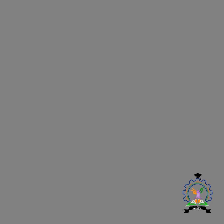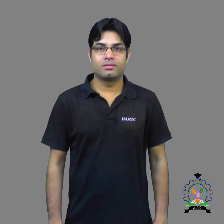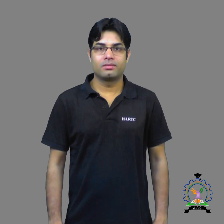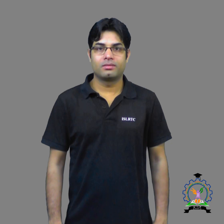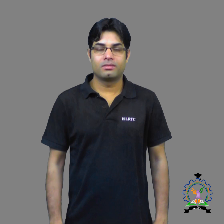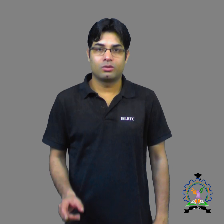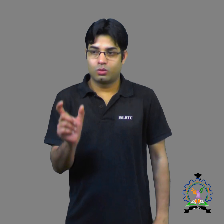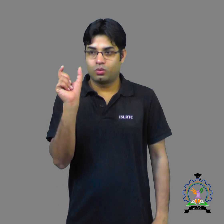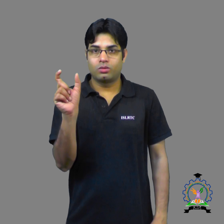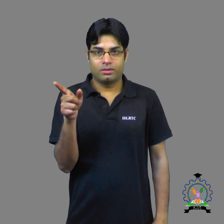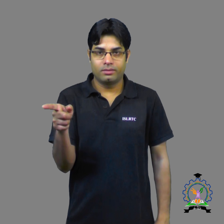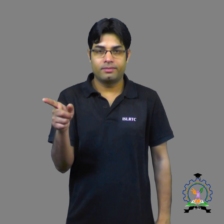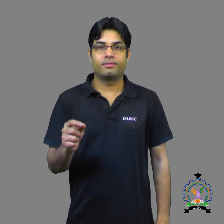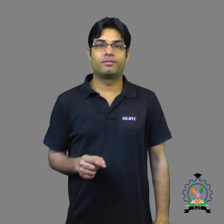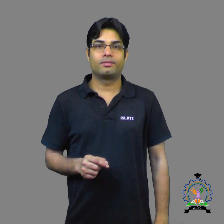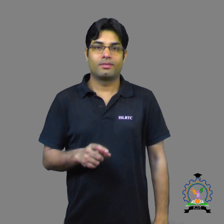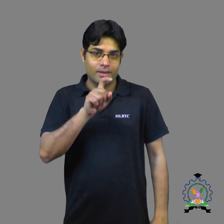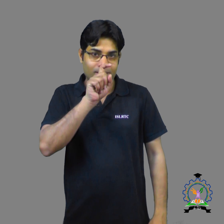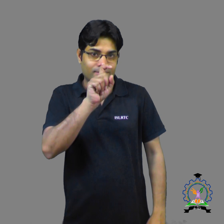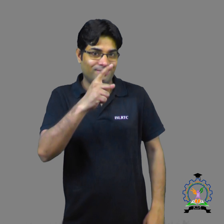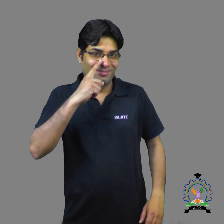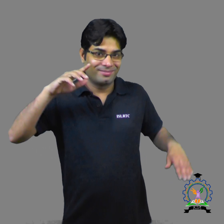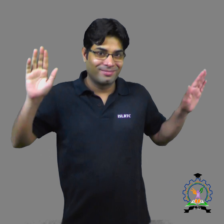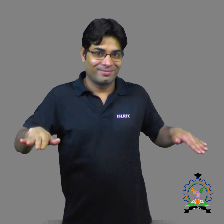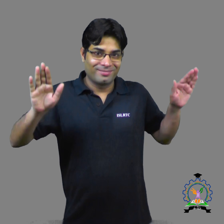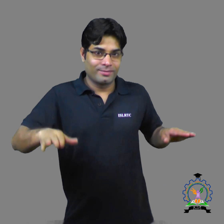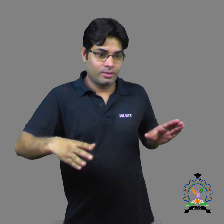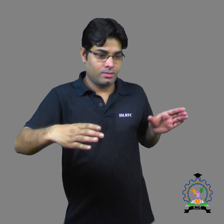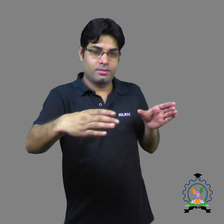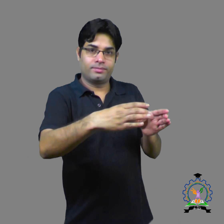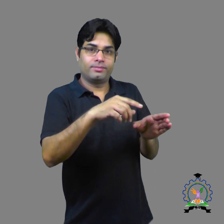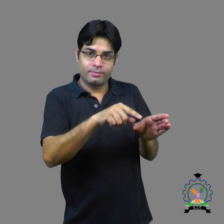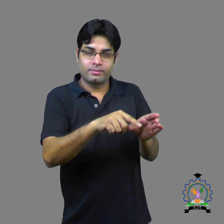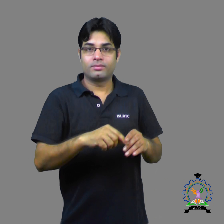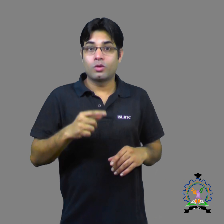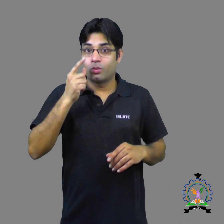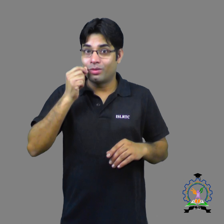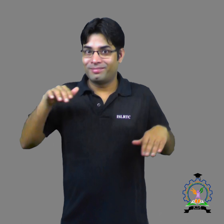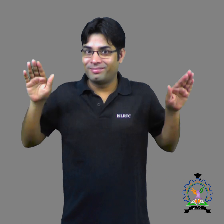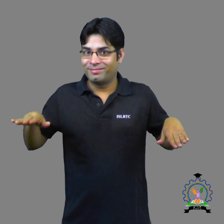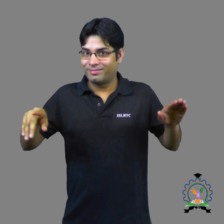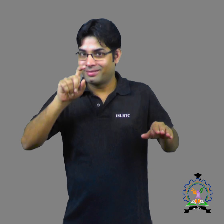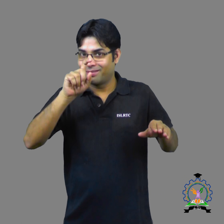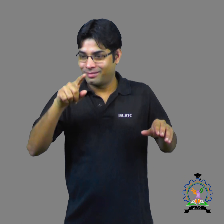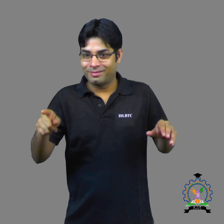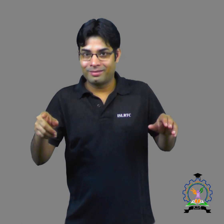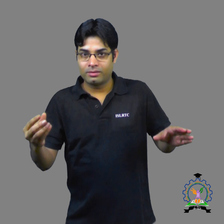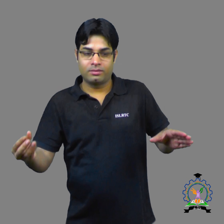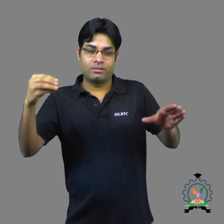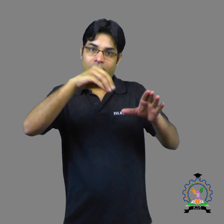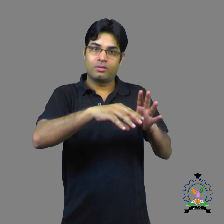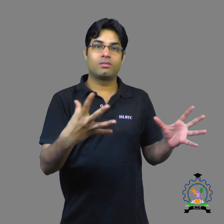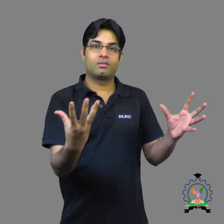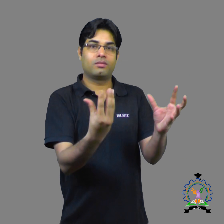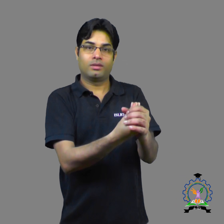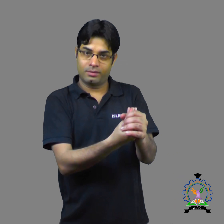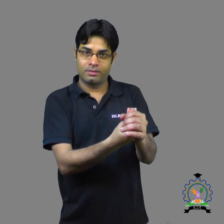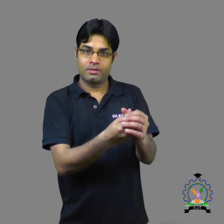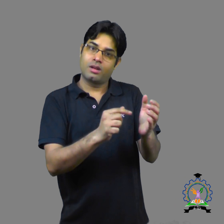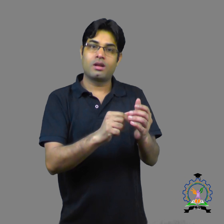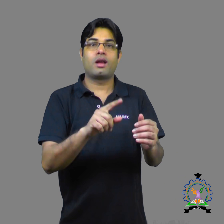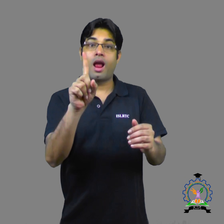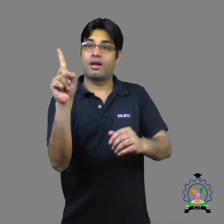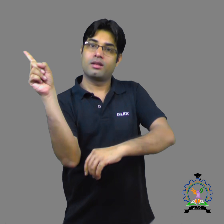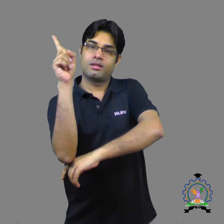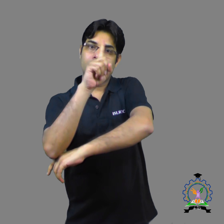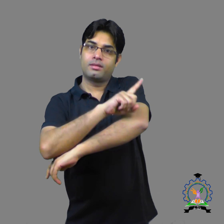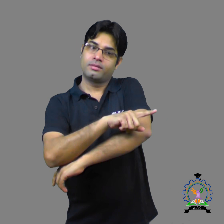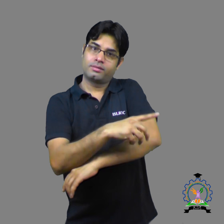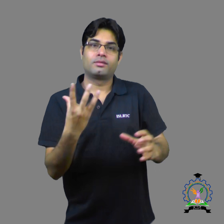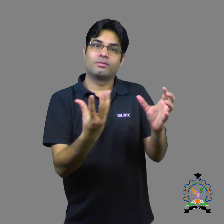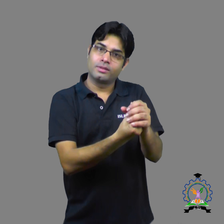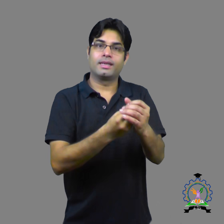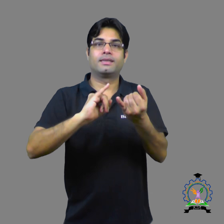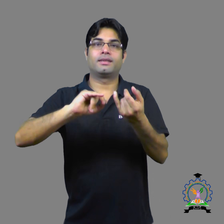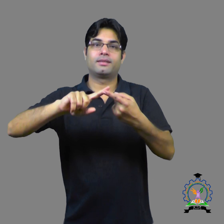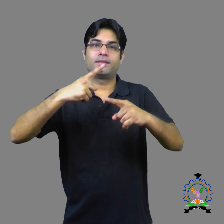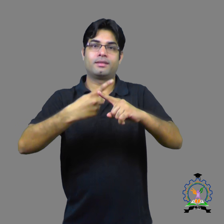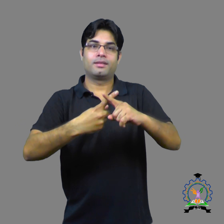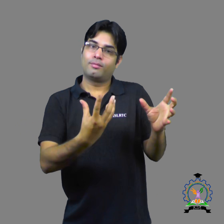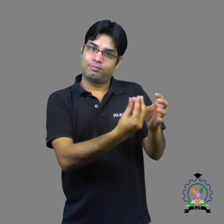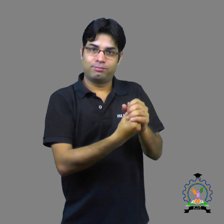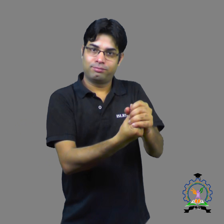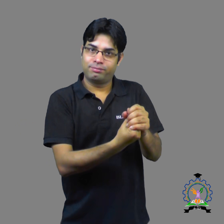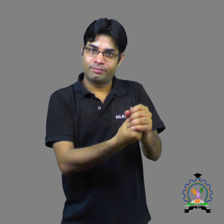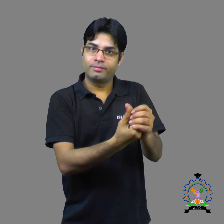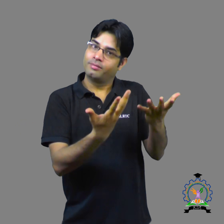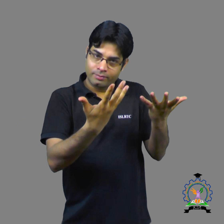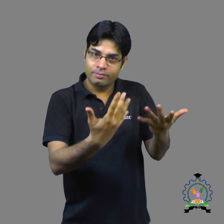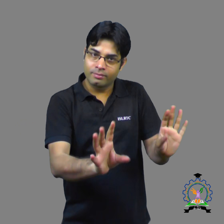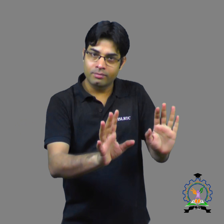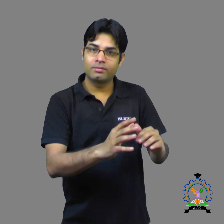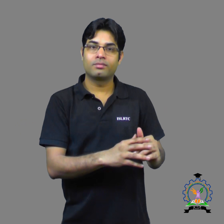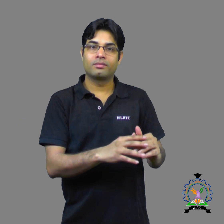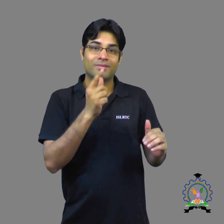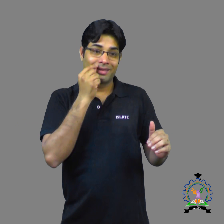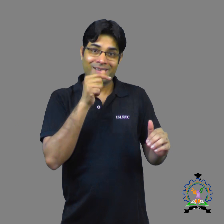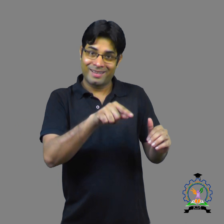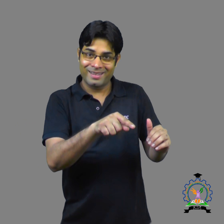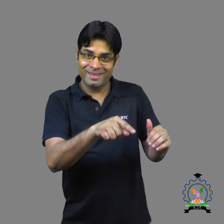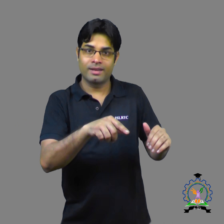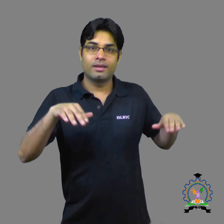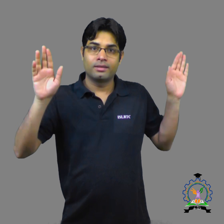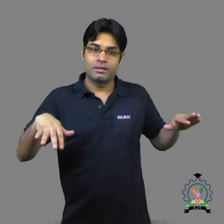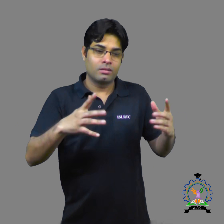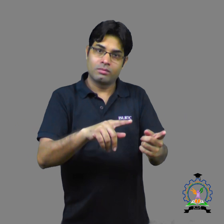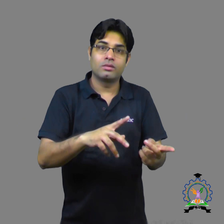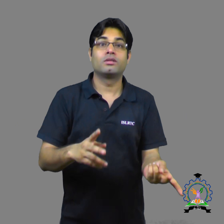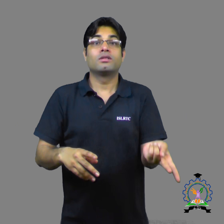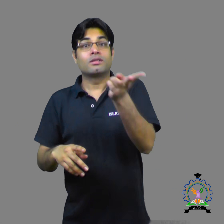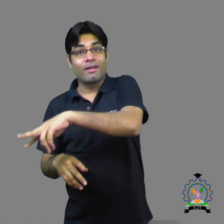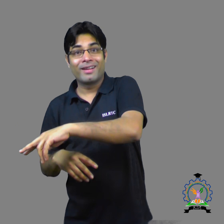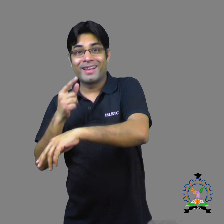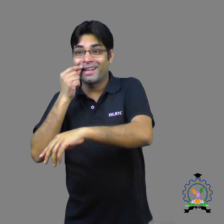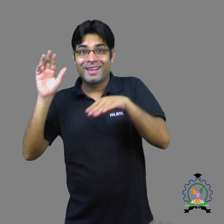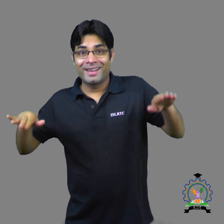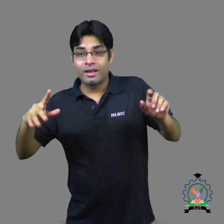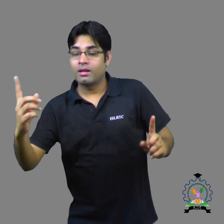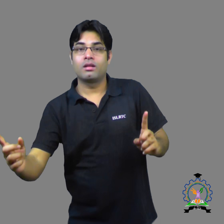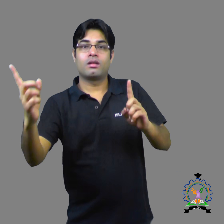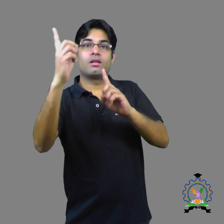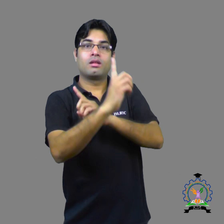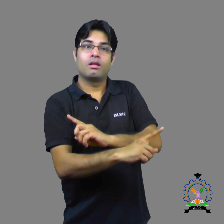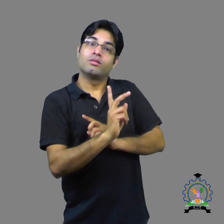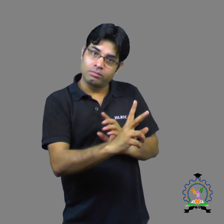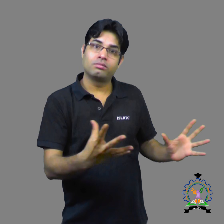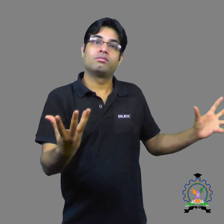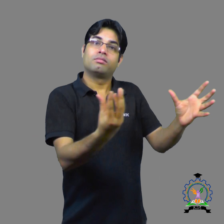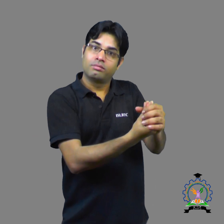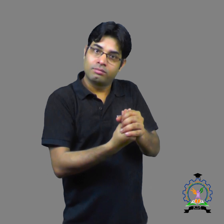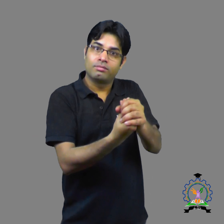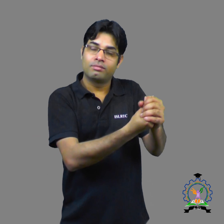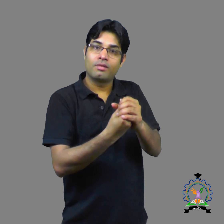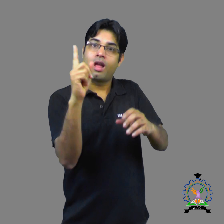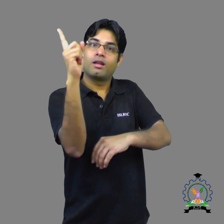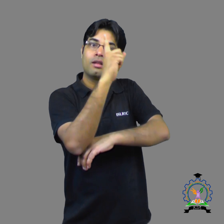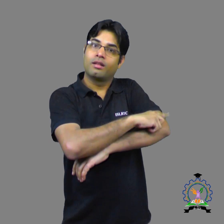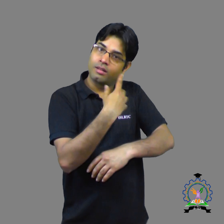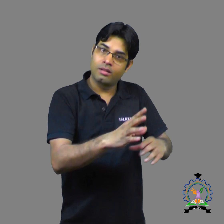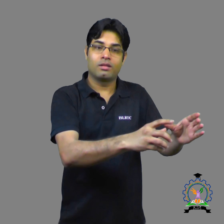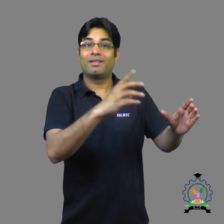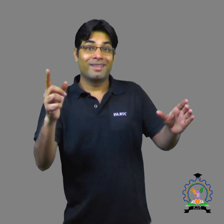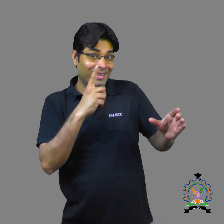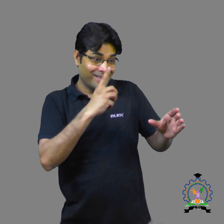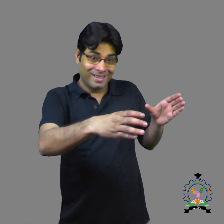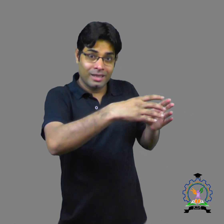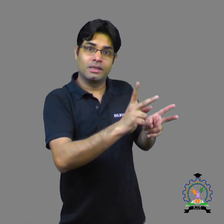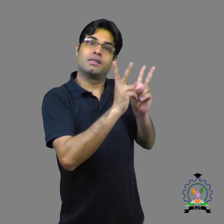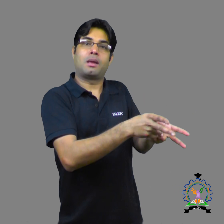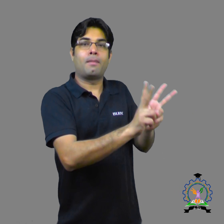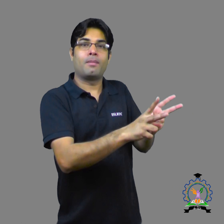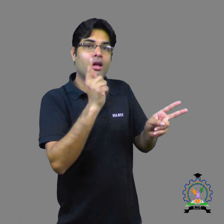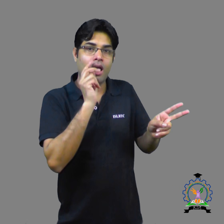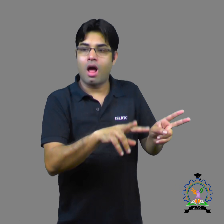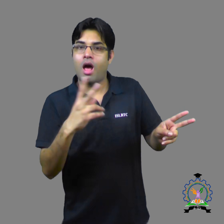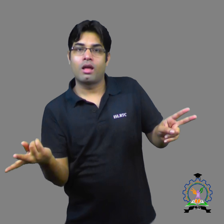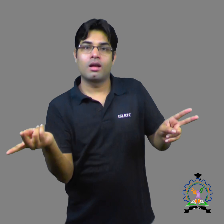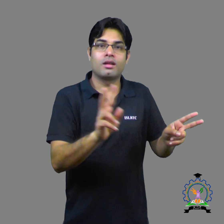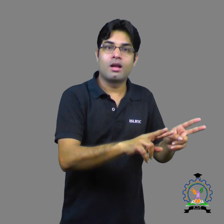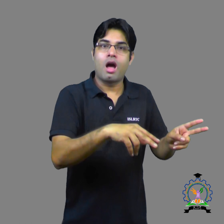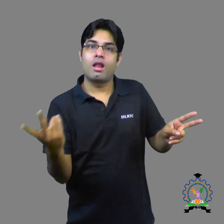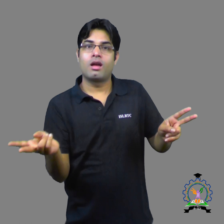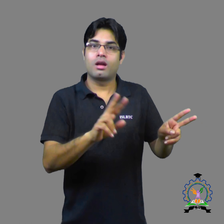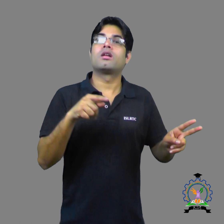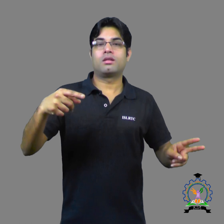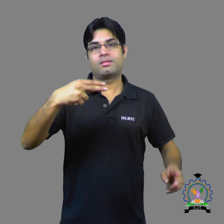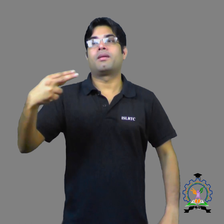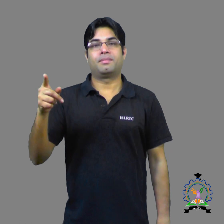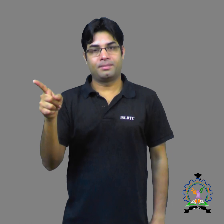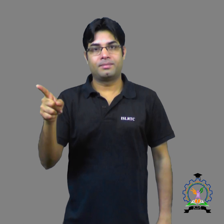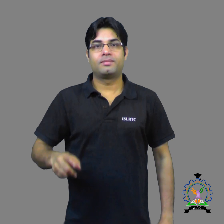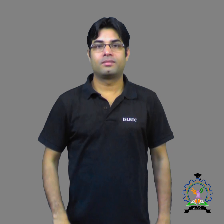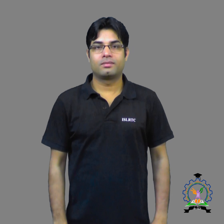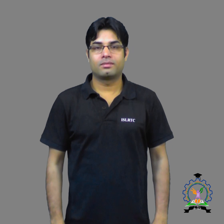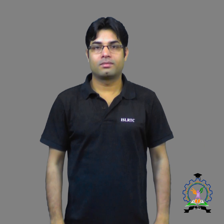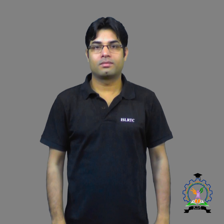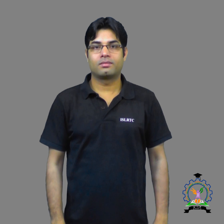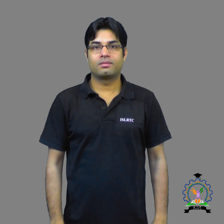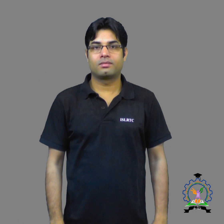Alternate Mating